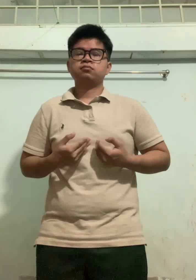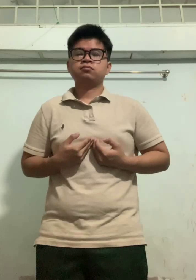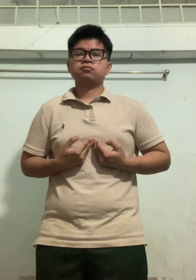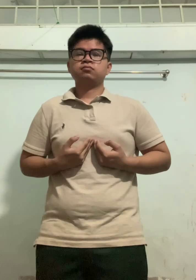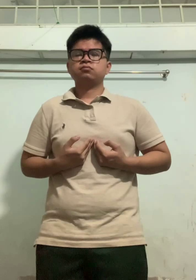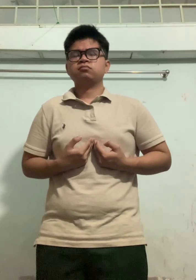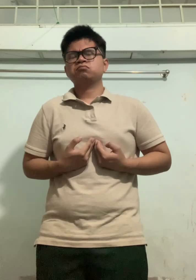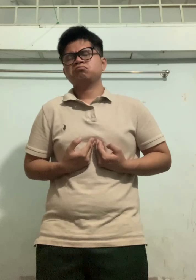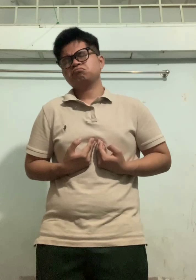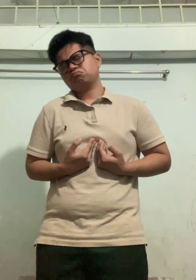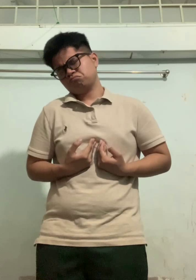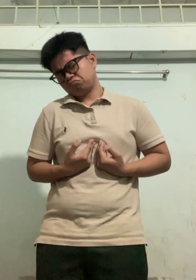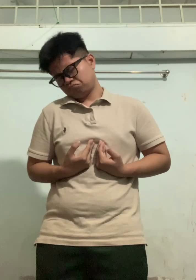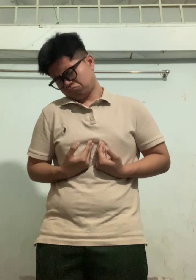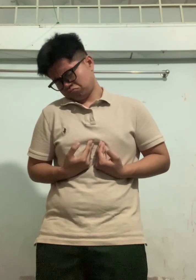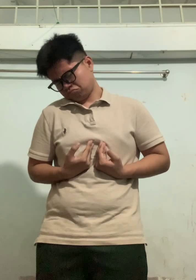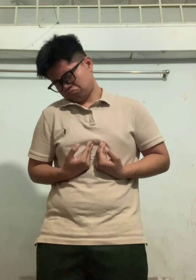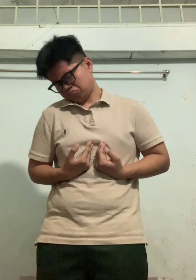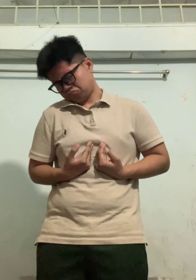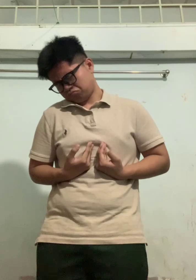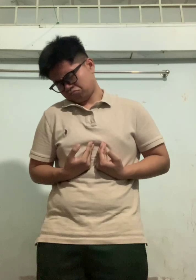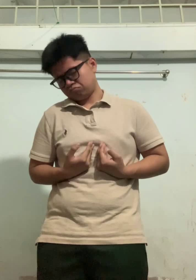met moi